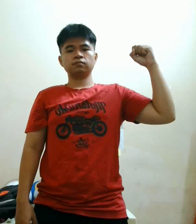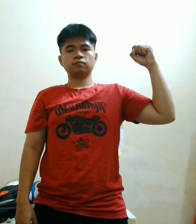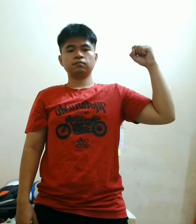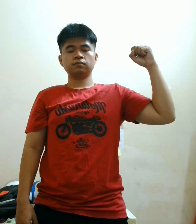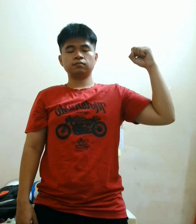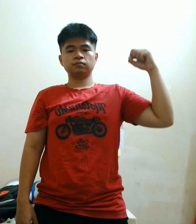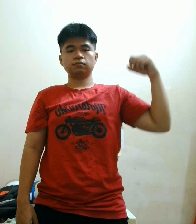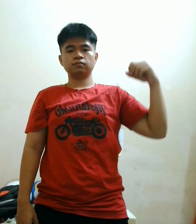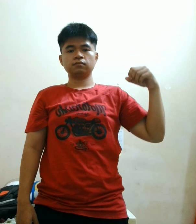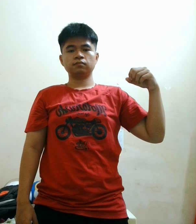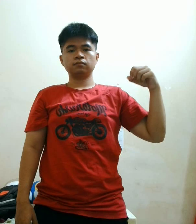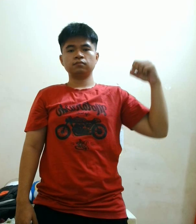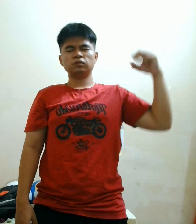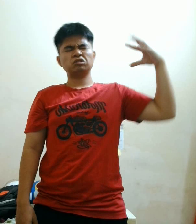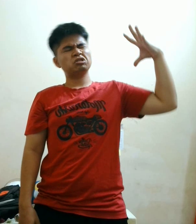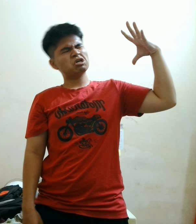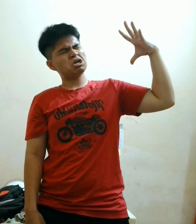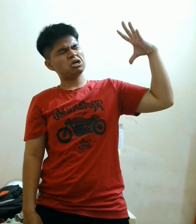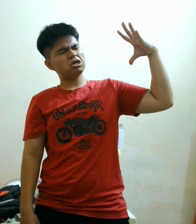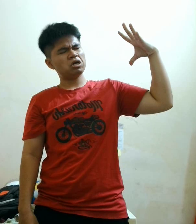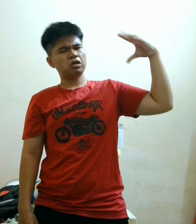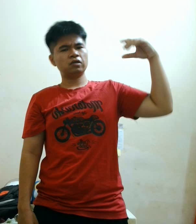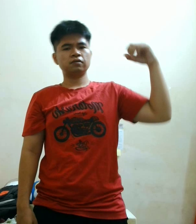troi nang